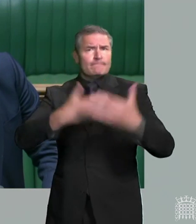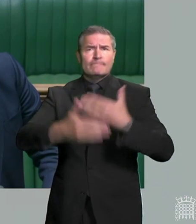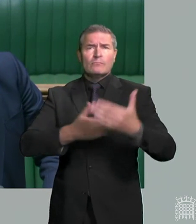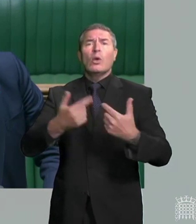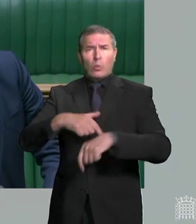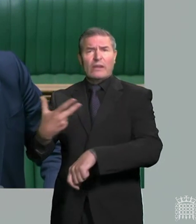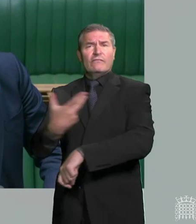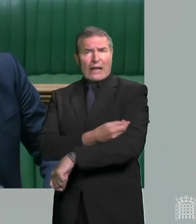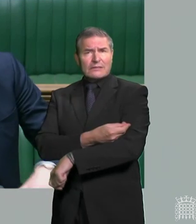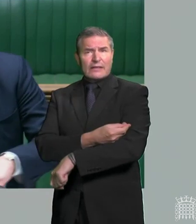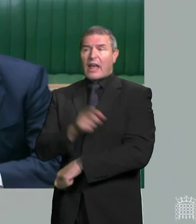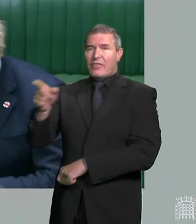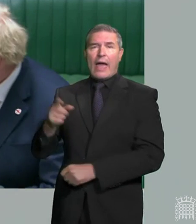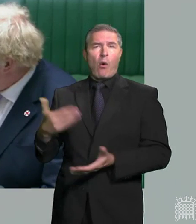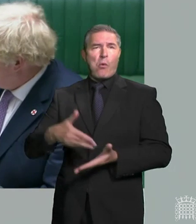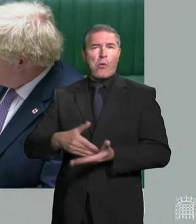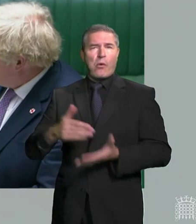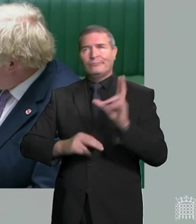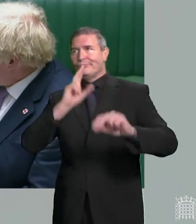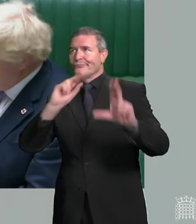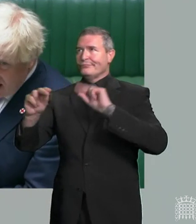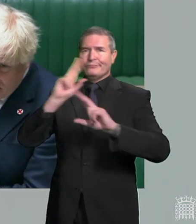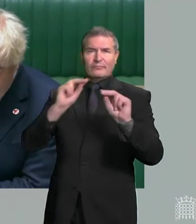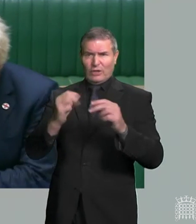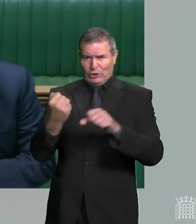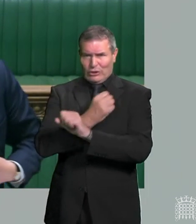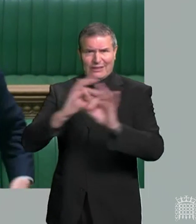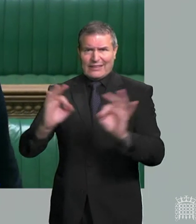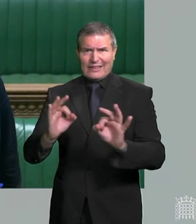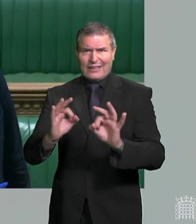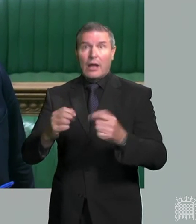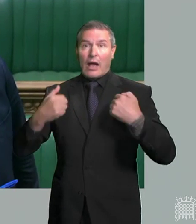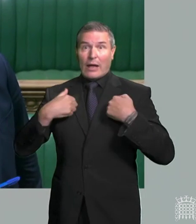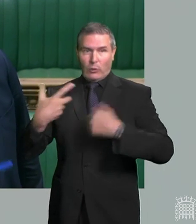We vaccinate, they vacillate.